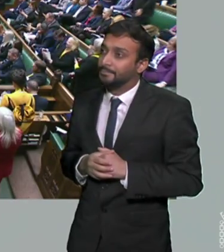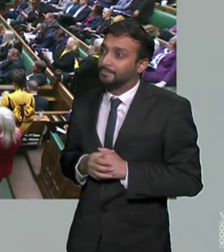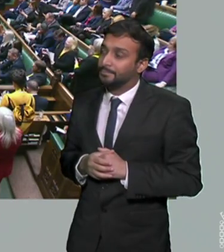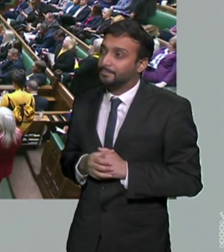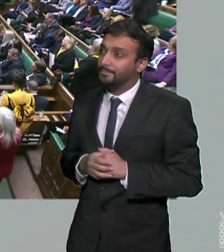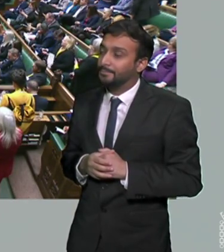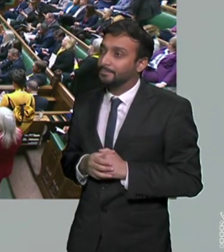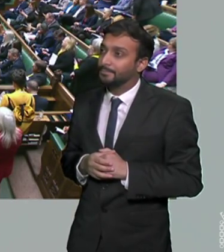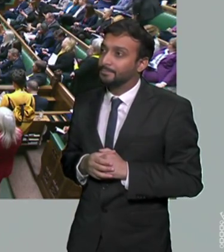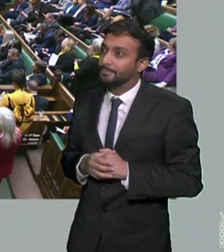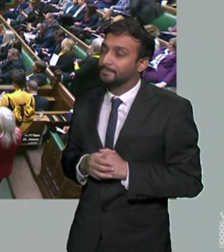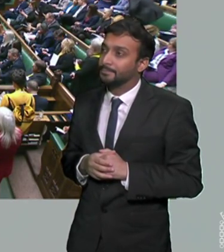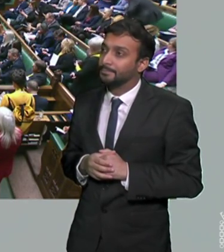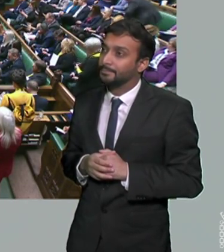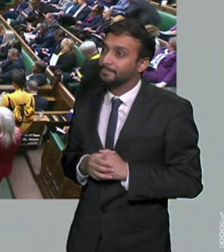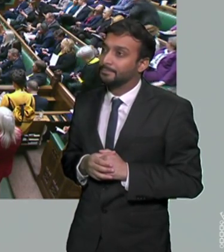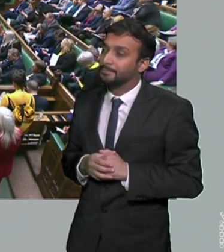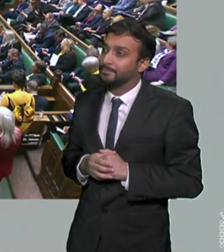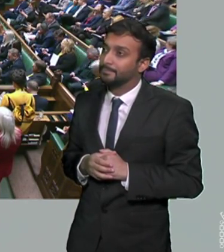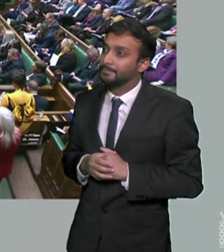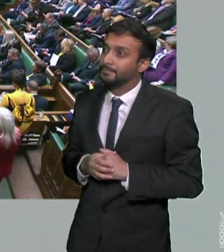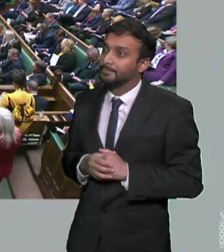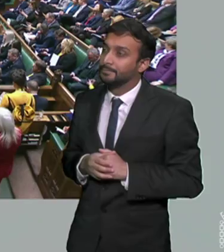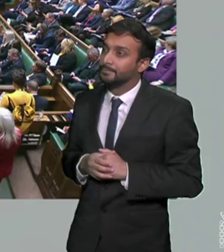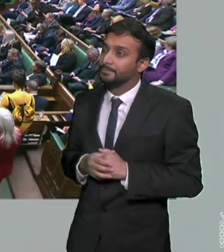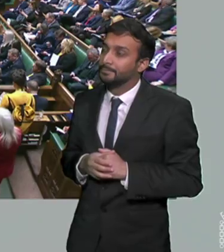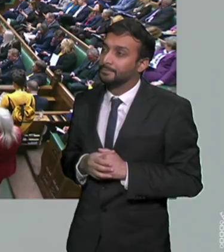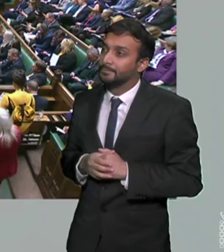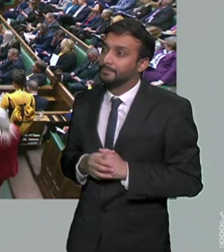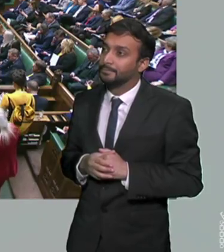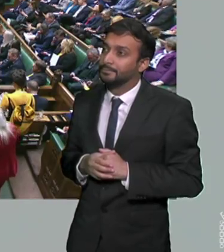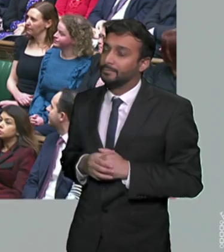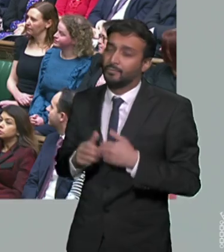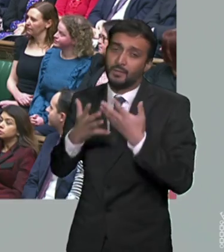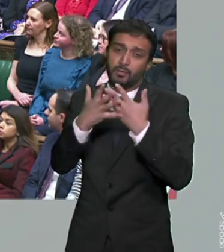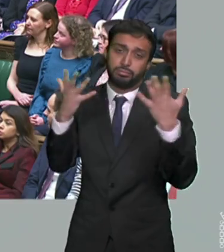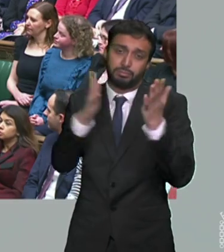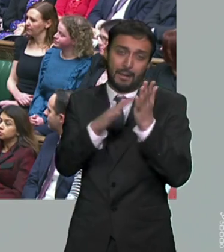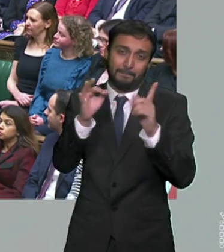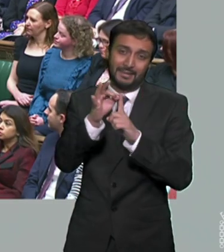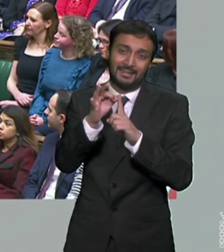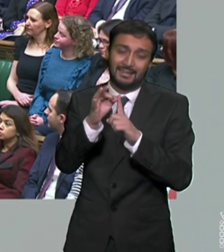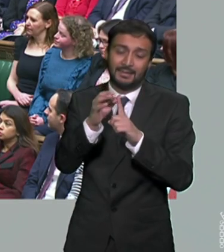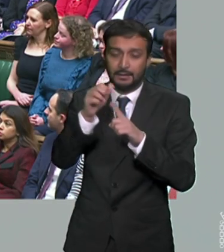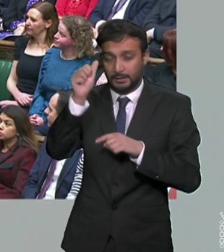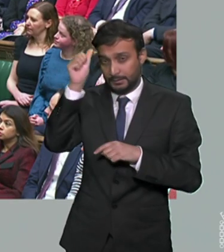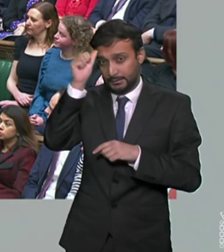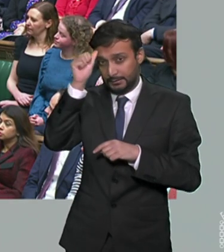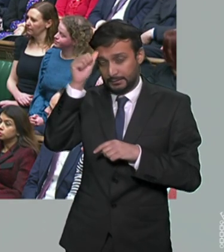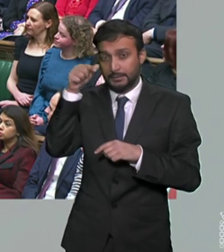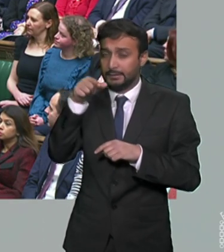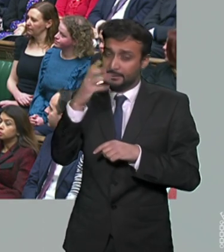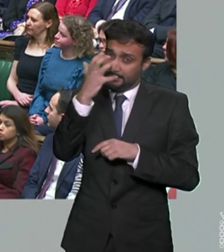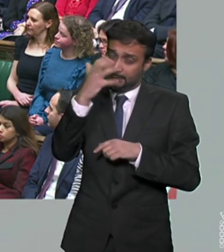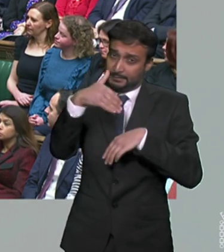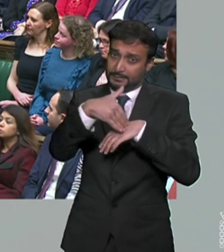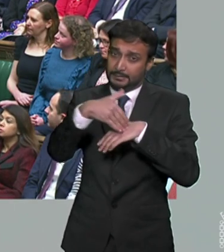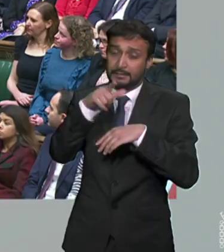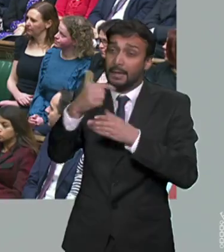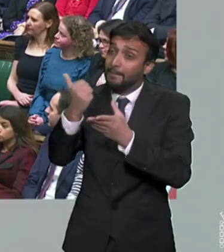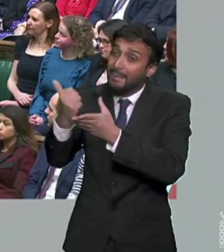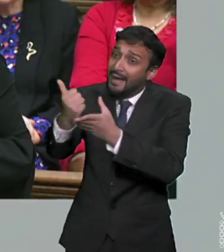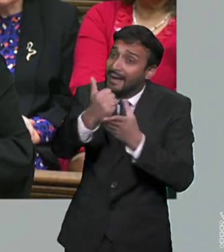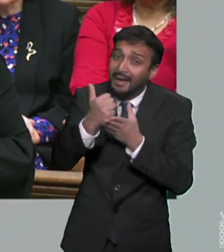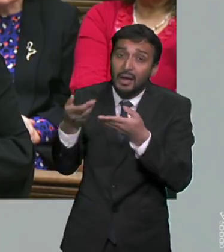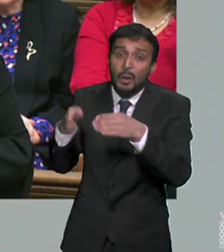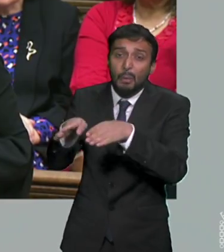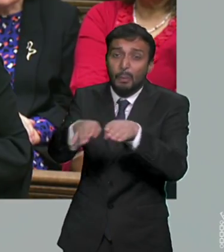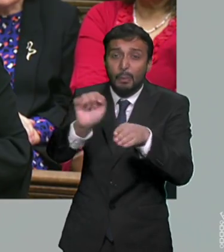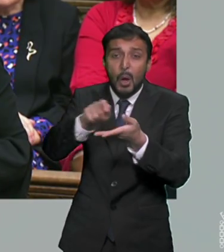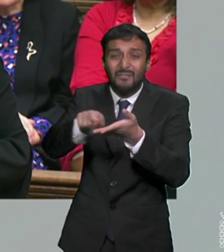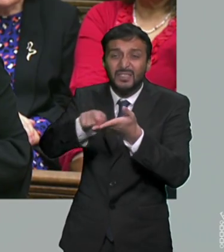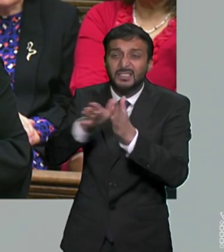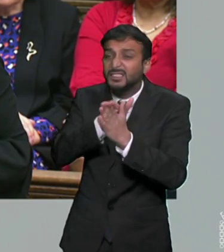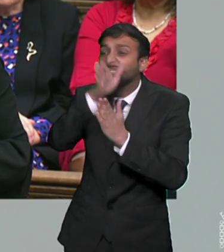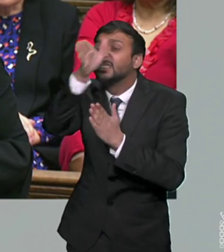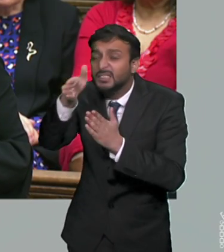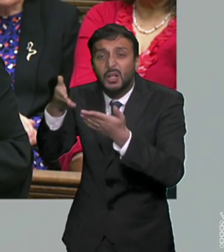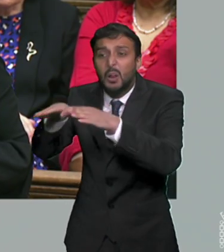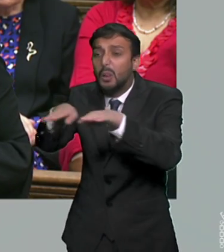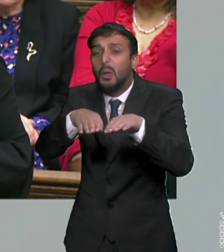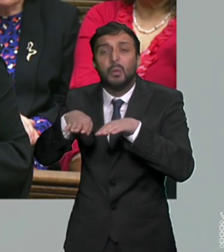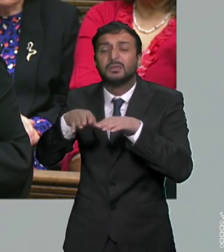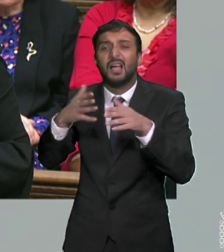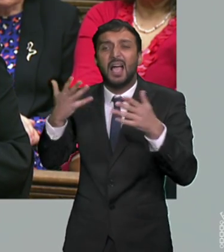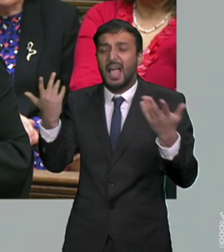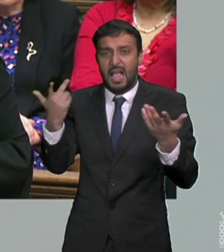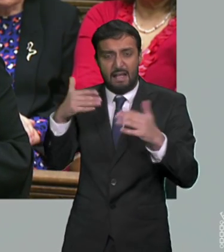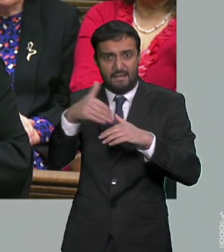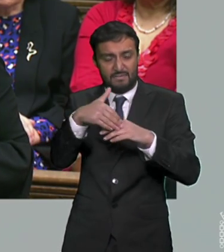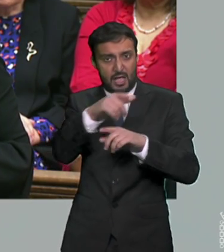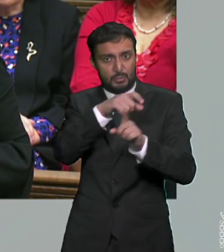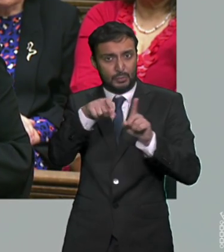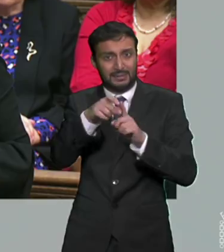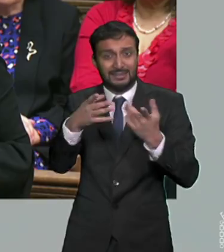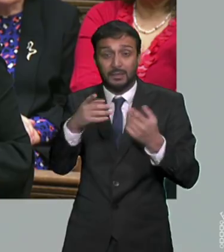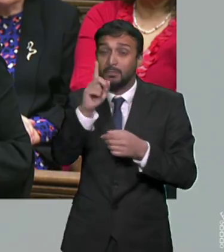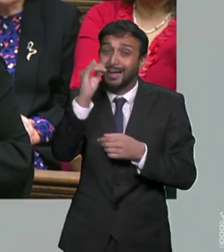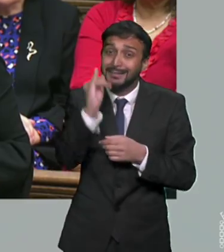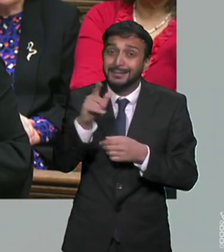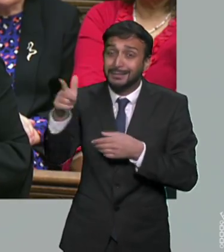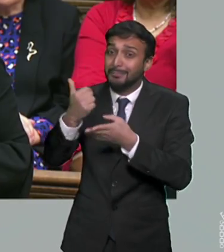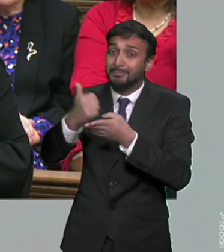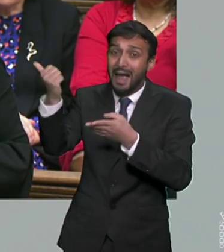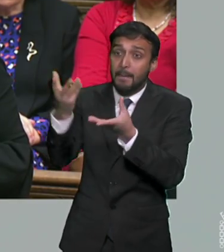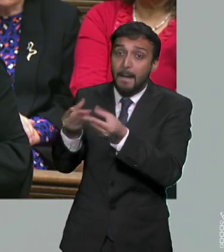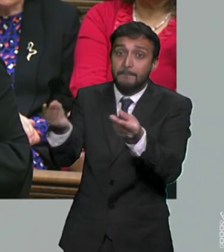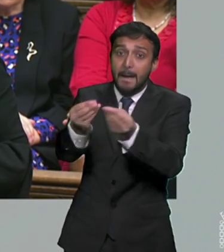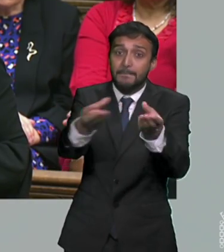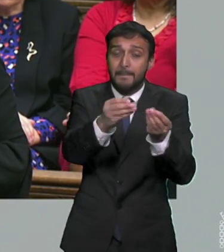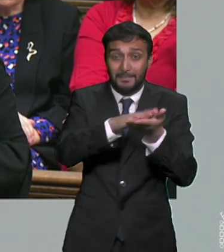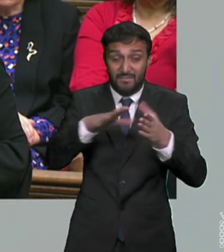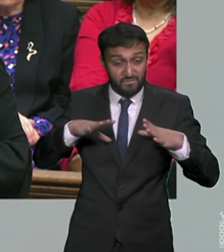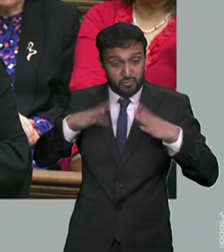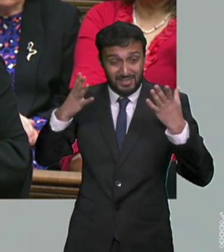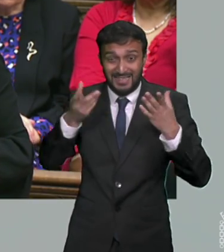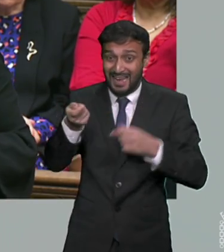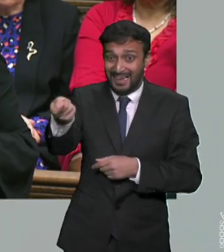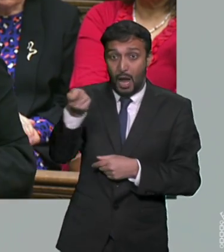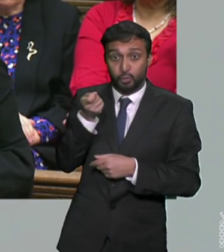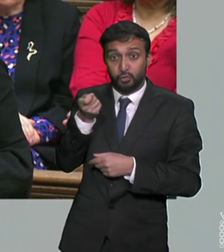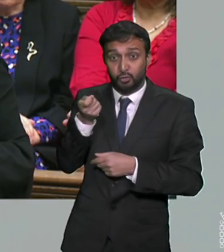Members across this House know the devastating impact of bank branch closures on our communities, but as banks flee the high streets, our free cash machines disappear with them, hitting the most vulnerable hardest.